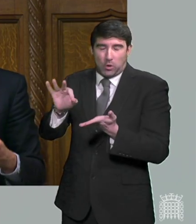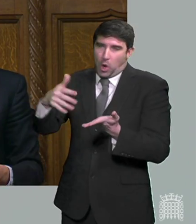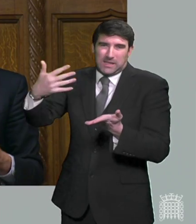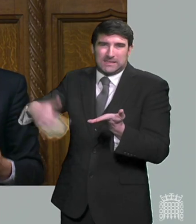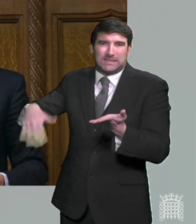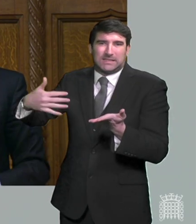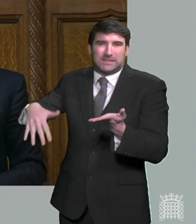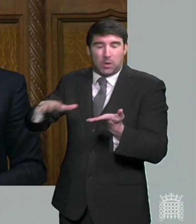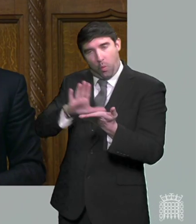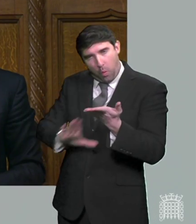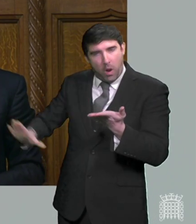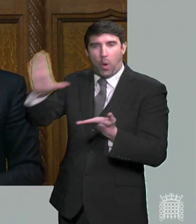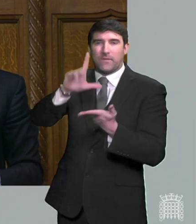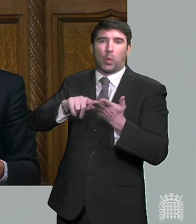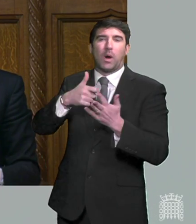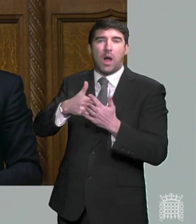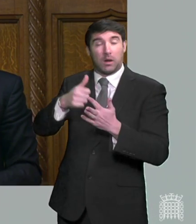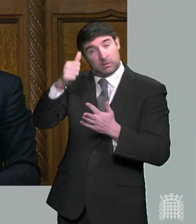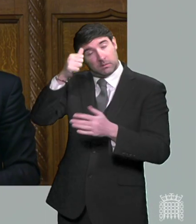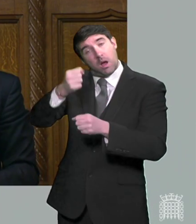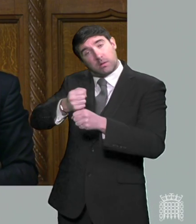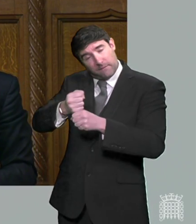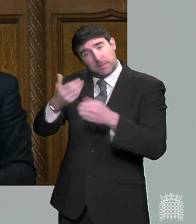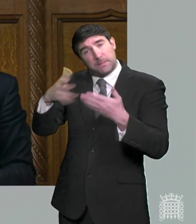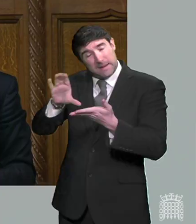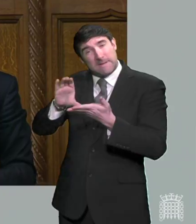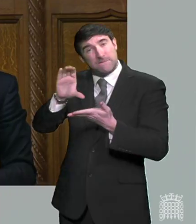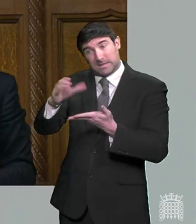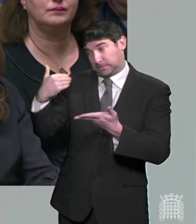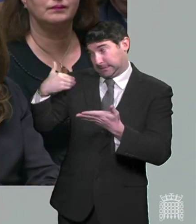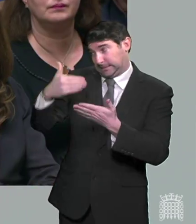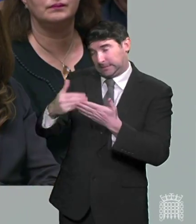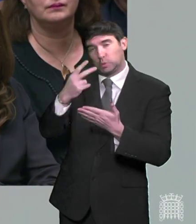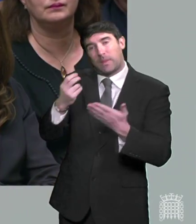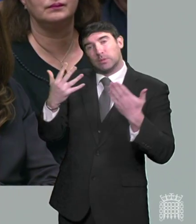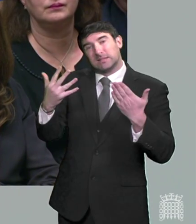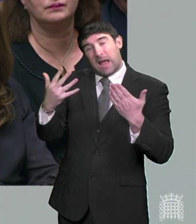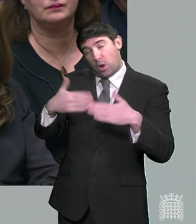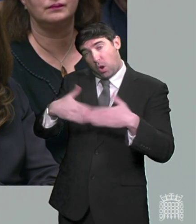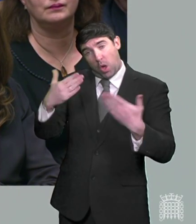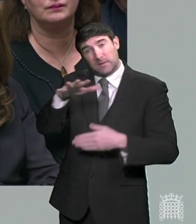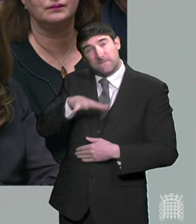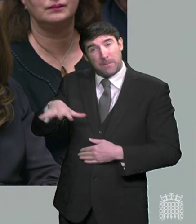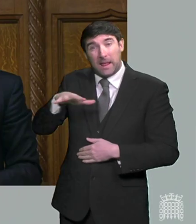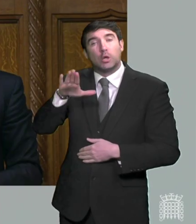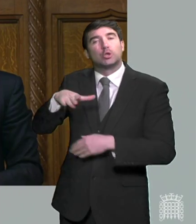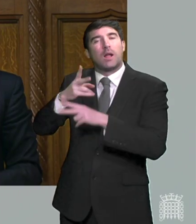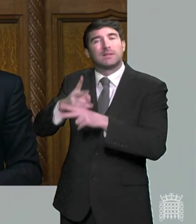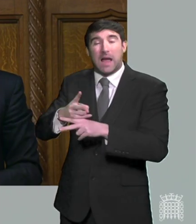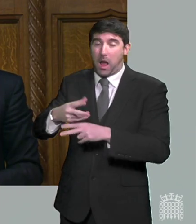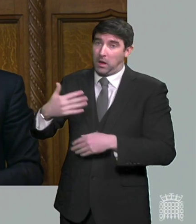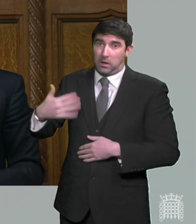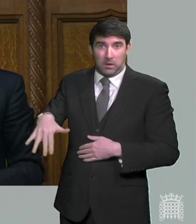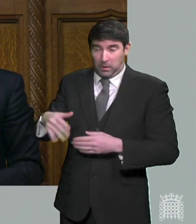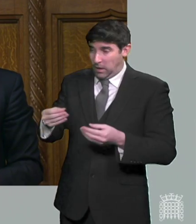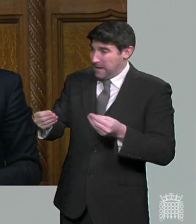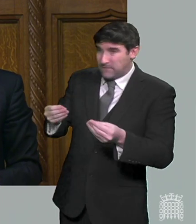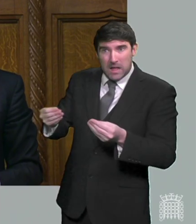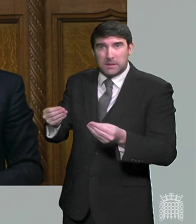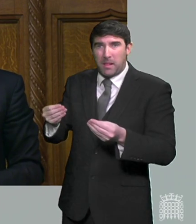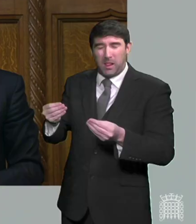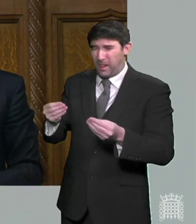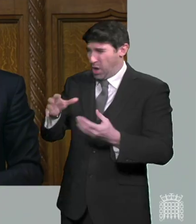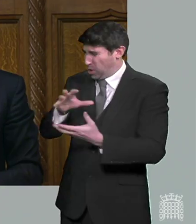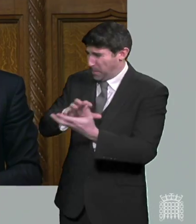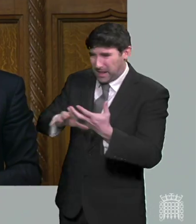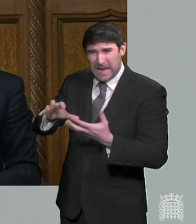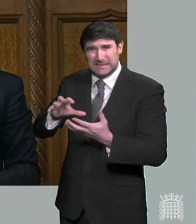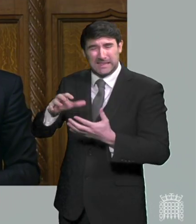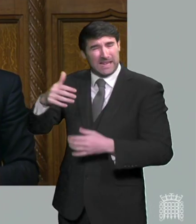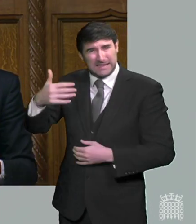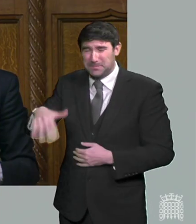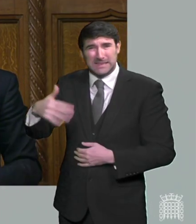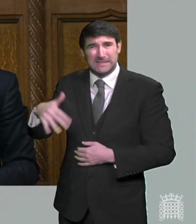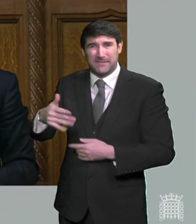Yet, despite significant investment by the UK Government since 2010, for too many families the childcare system remains inflexible, complex and expensive.